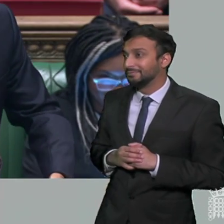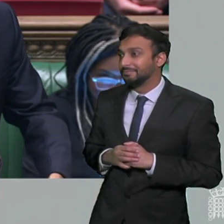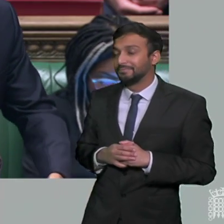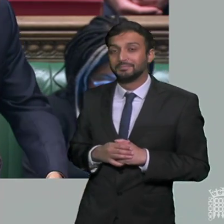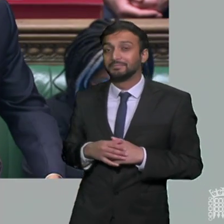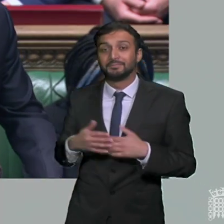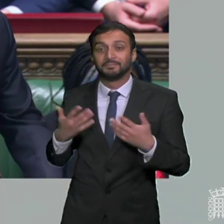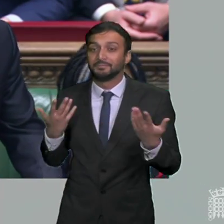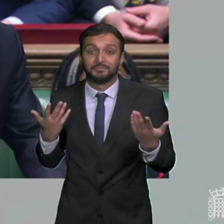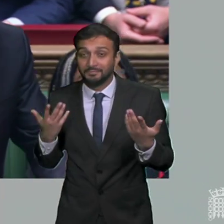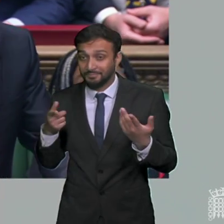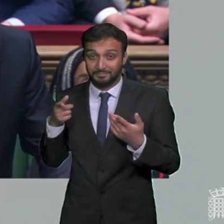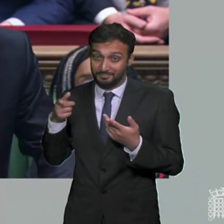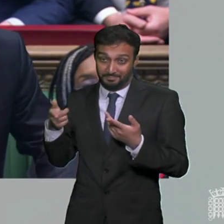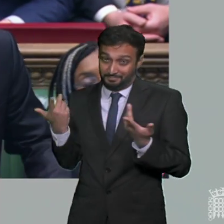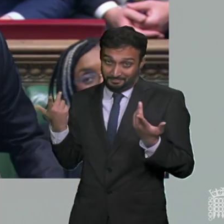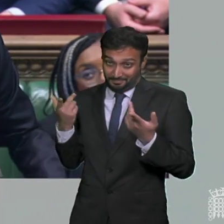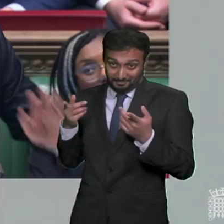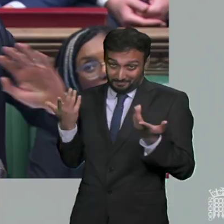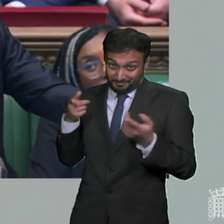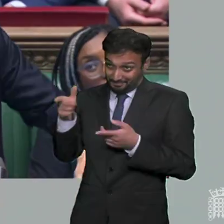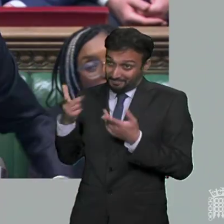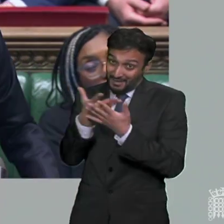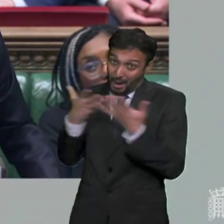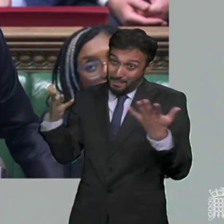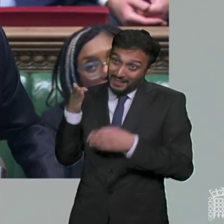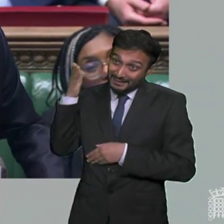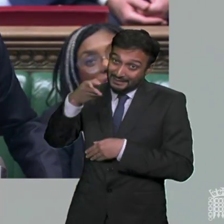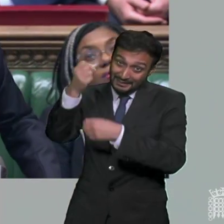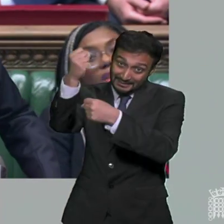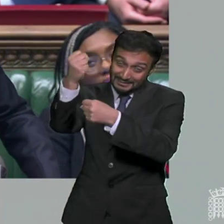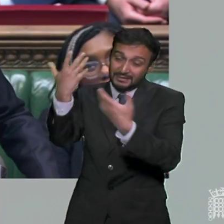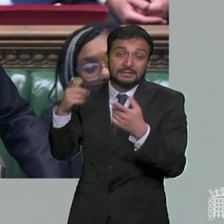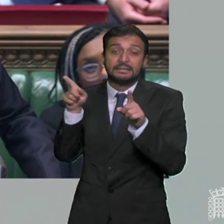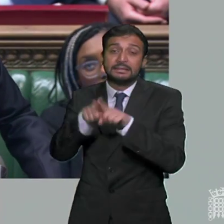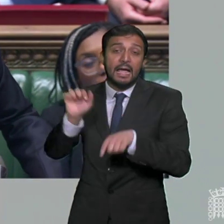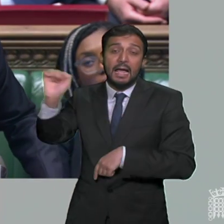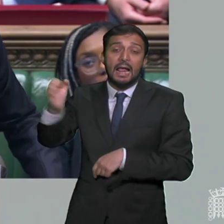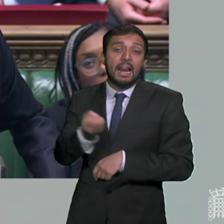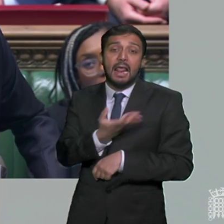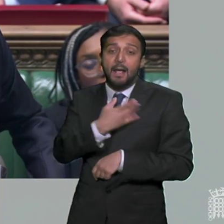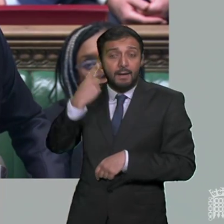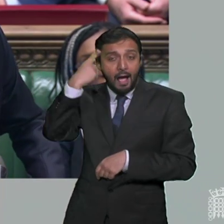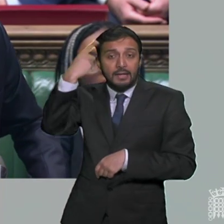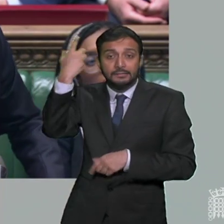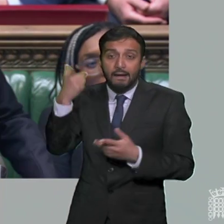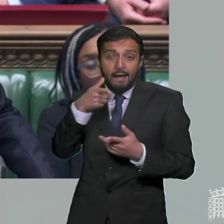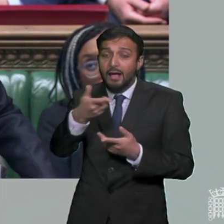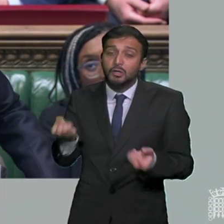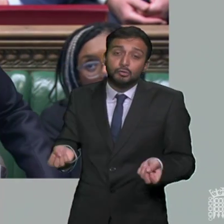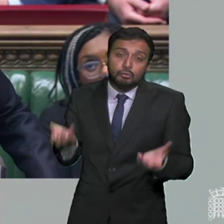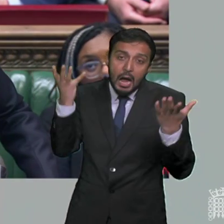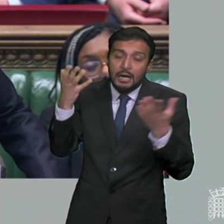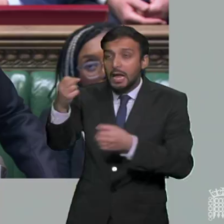It is the same old Labour ideas: more debt, more inflation, more strikes and more migration.